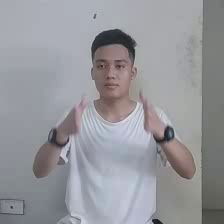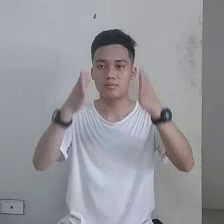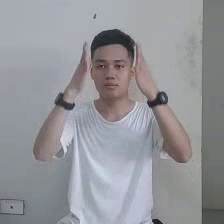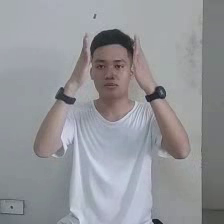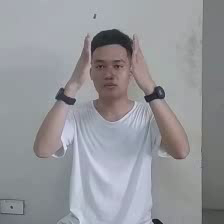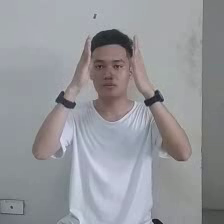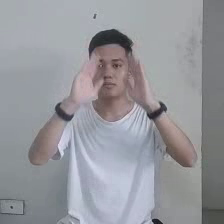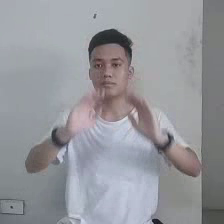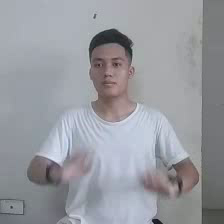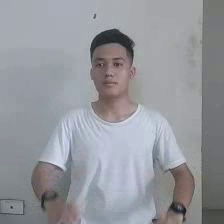Chạy